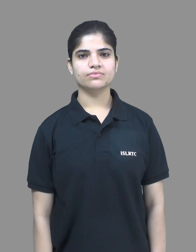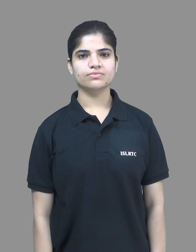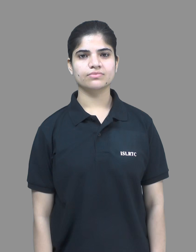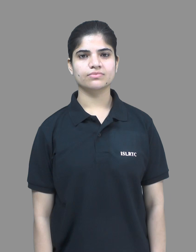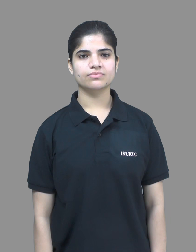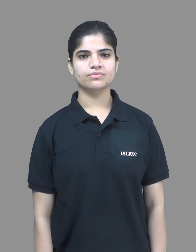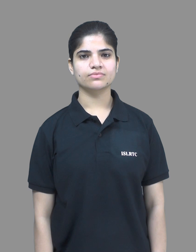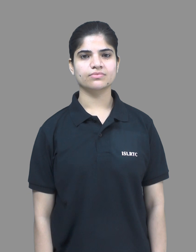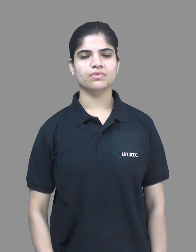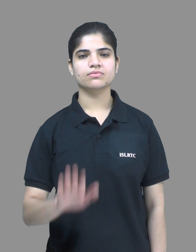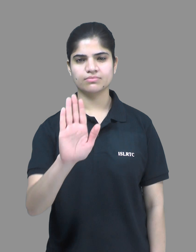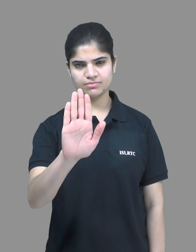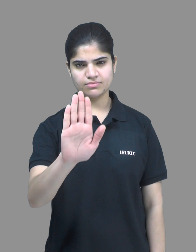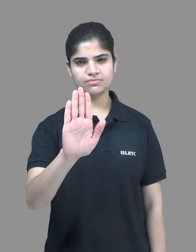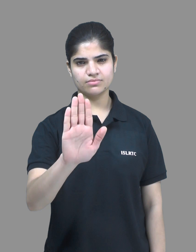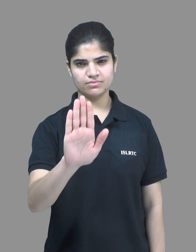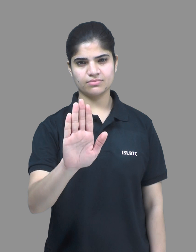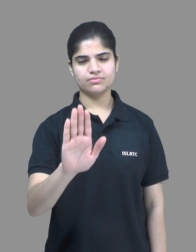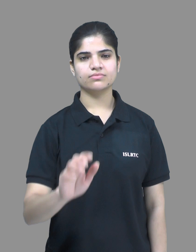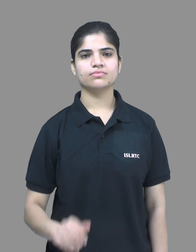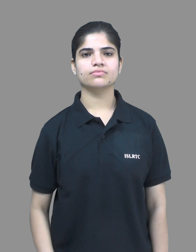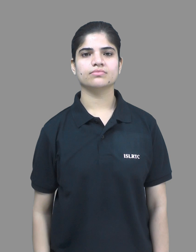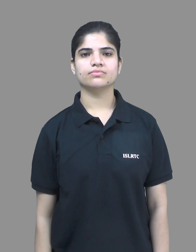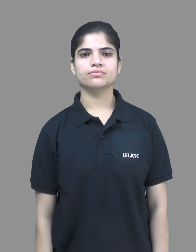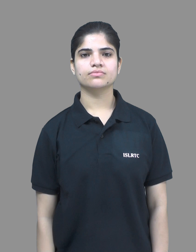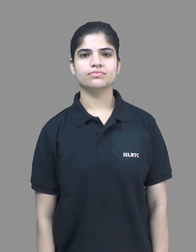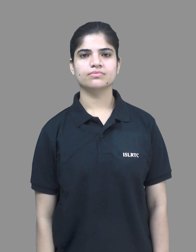Wait